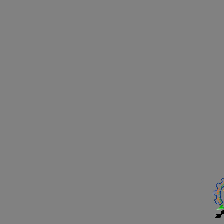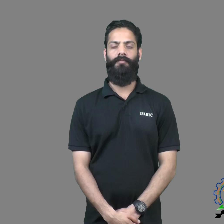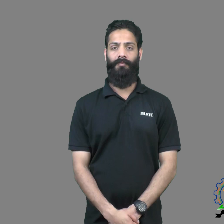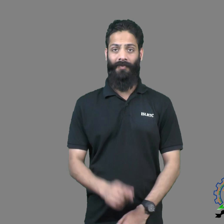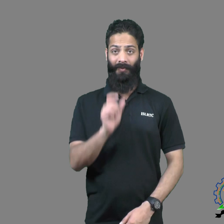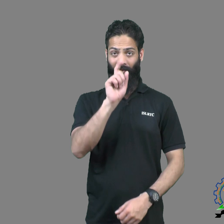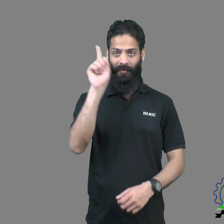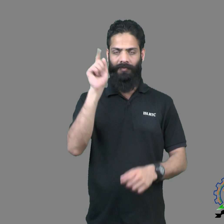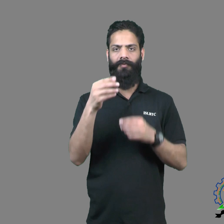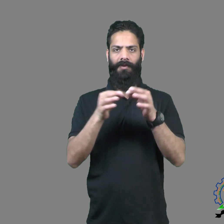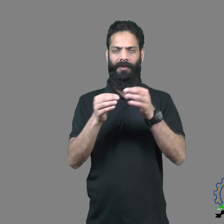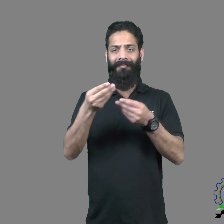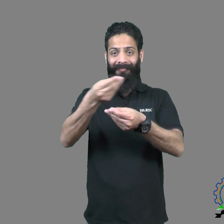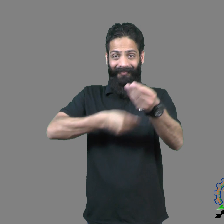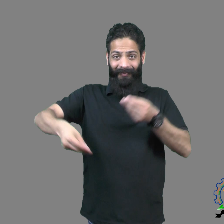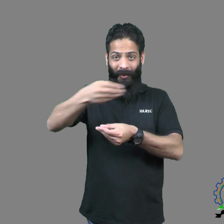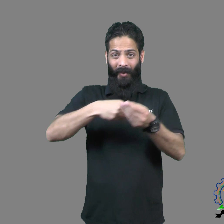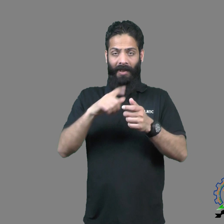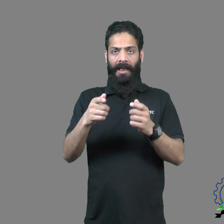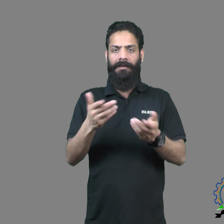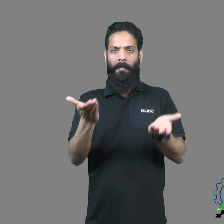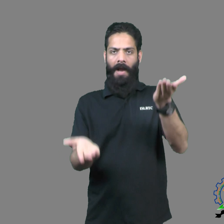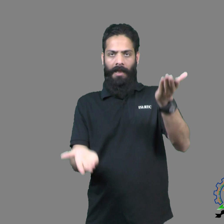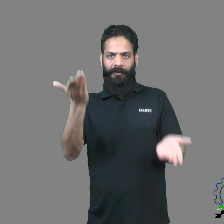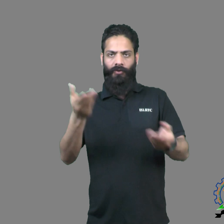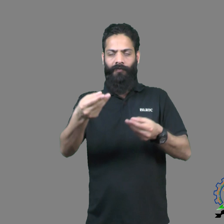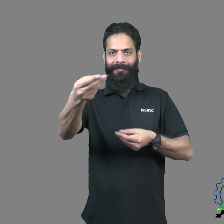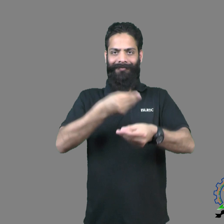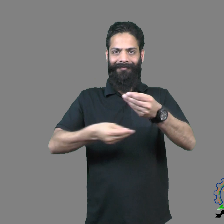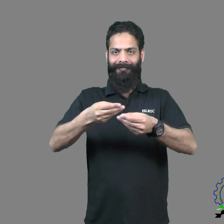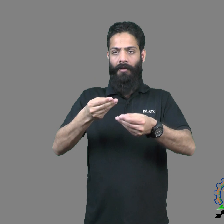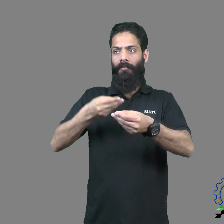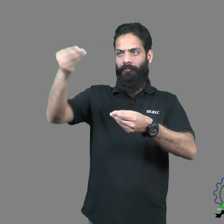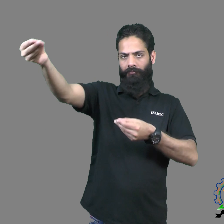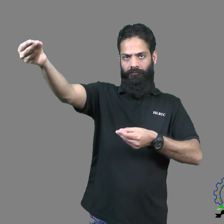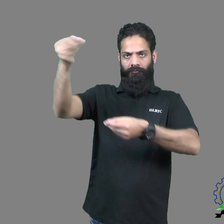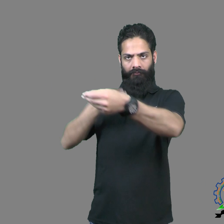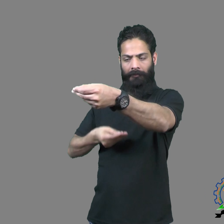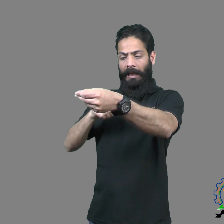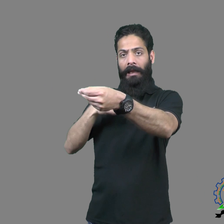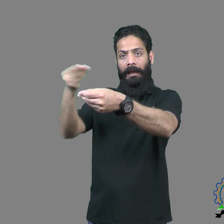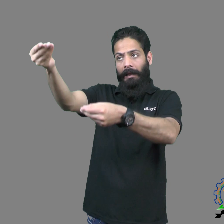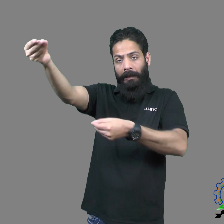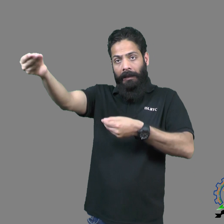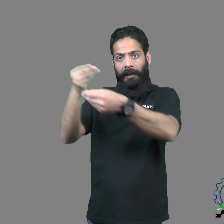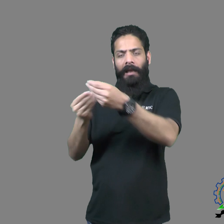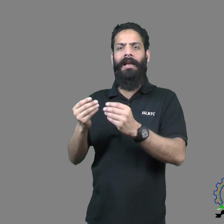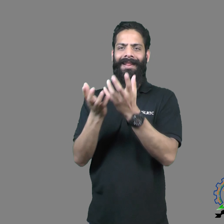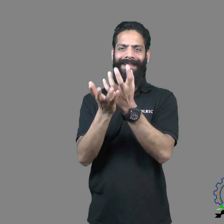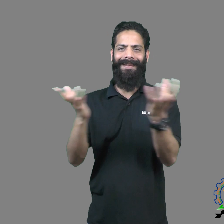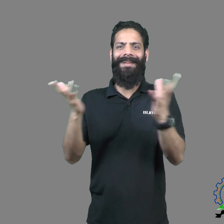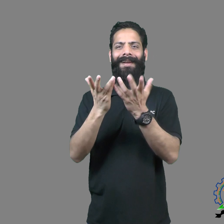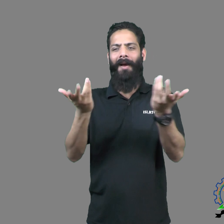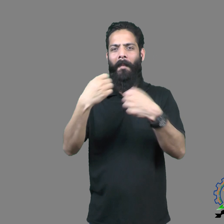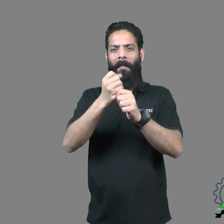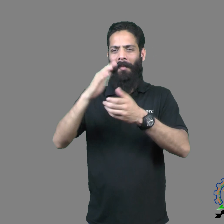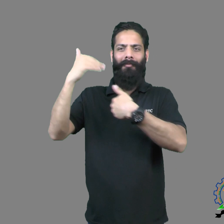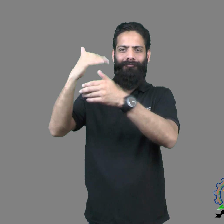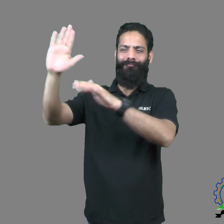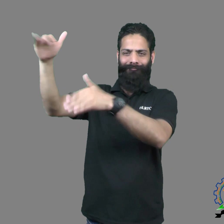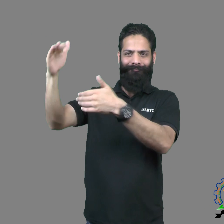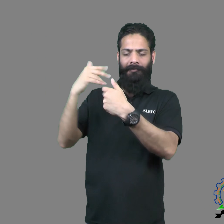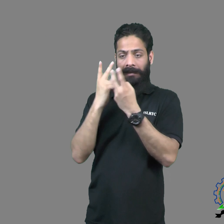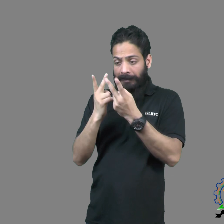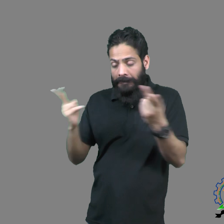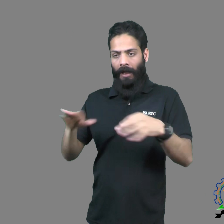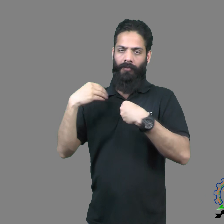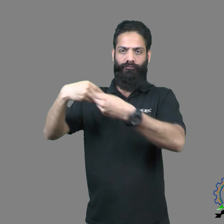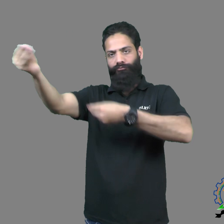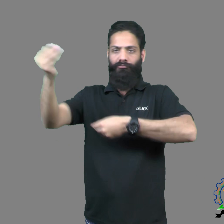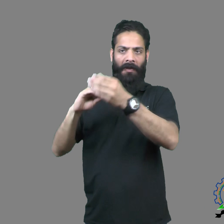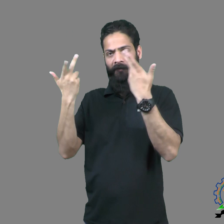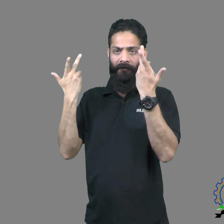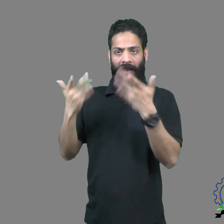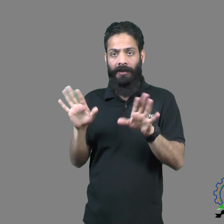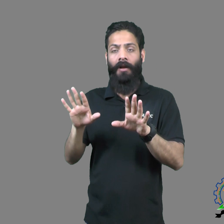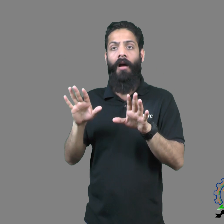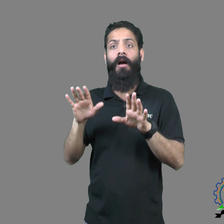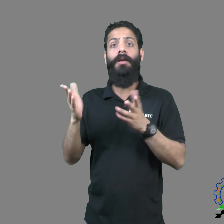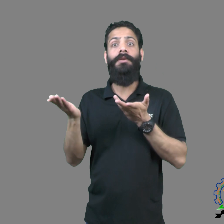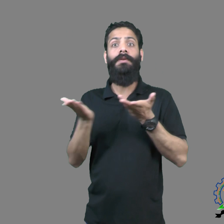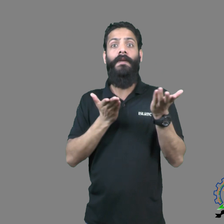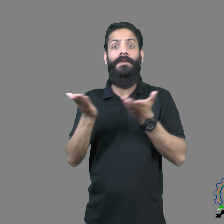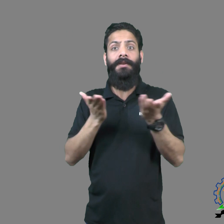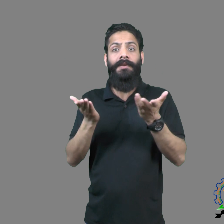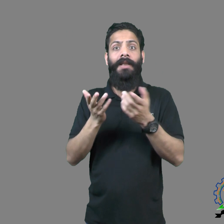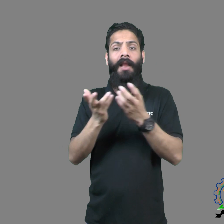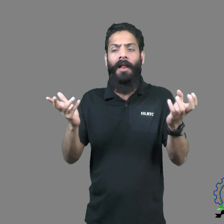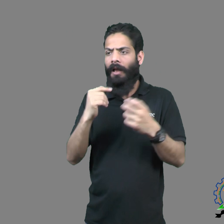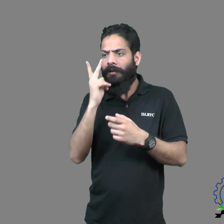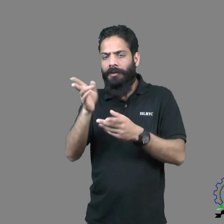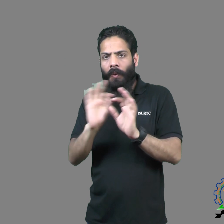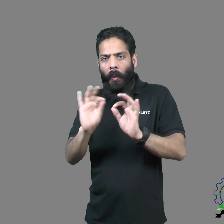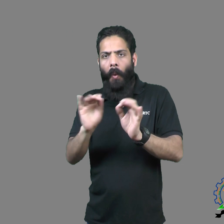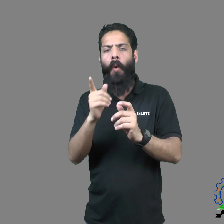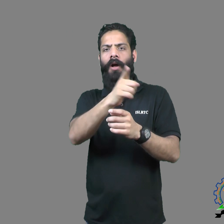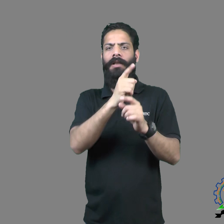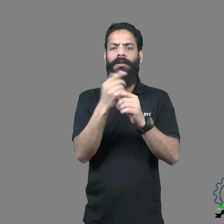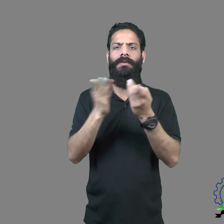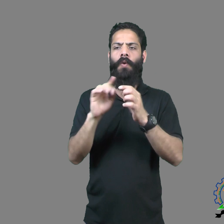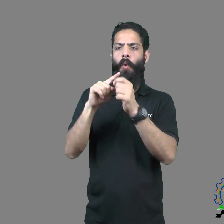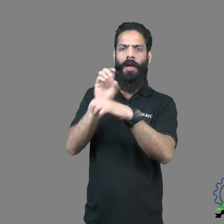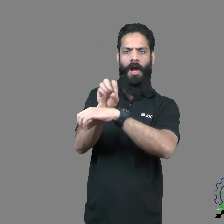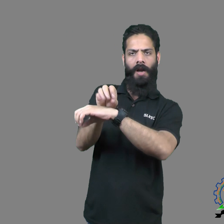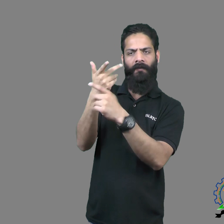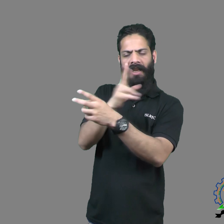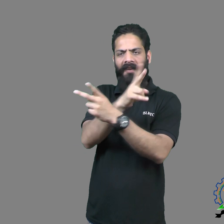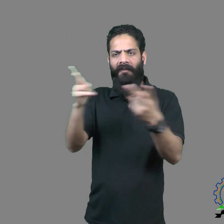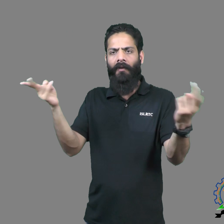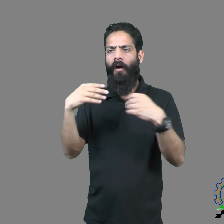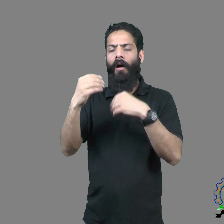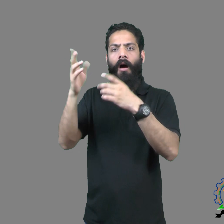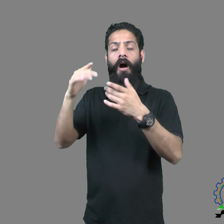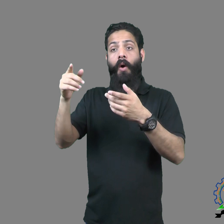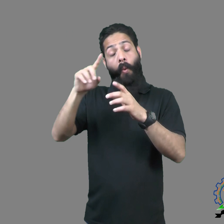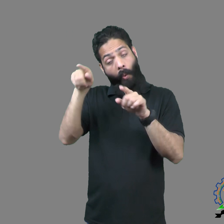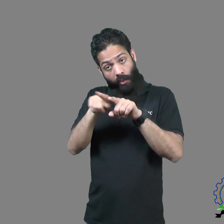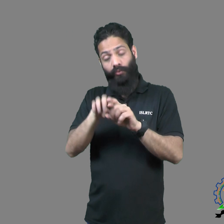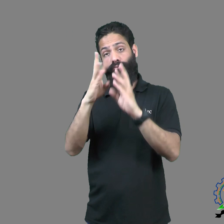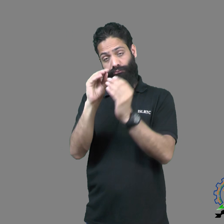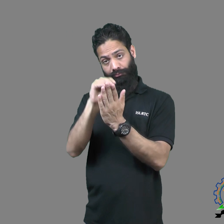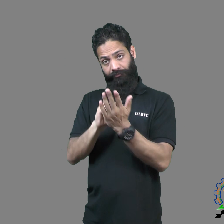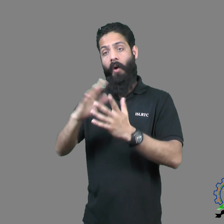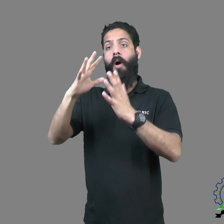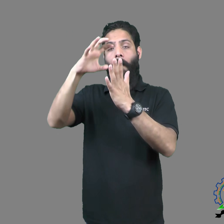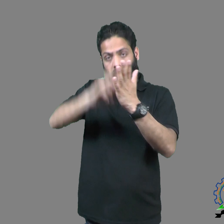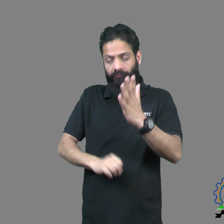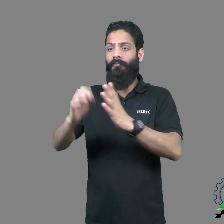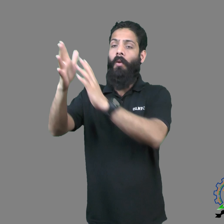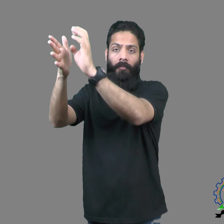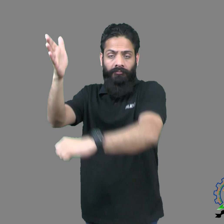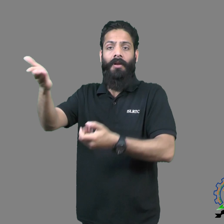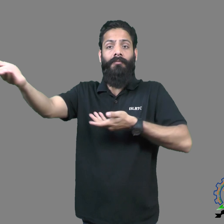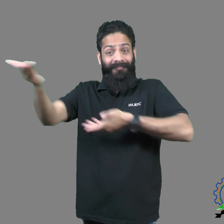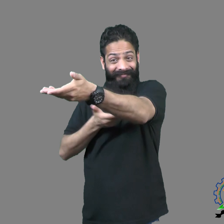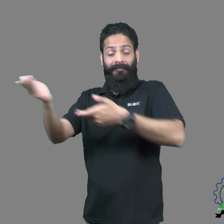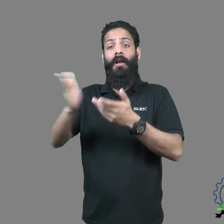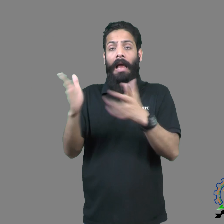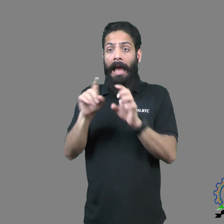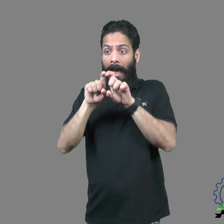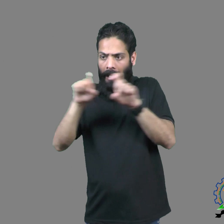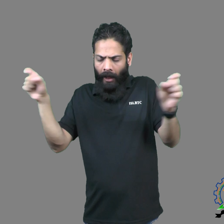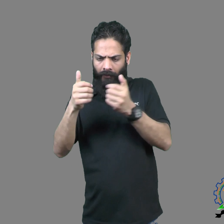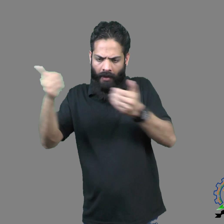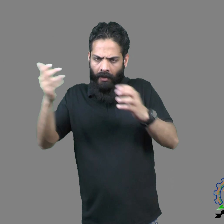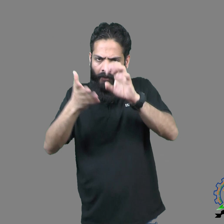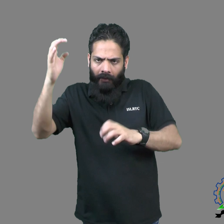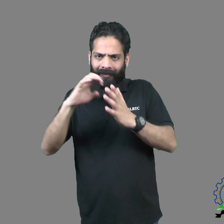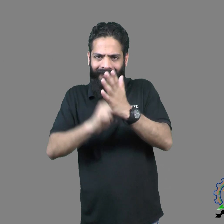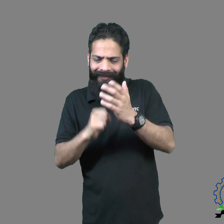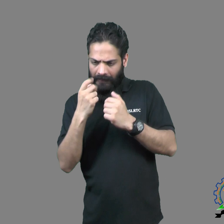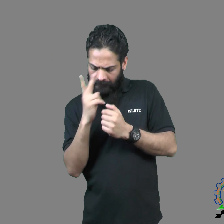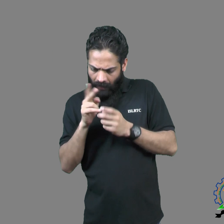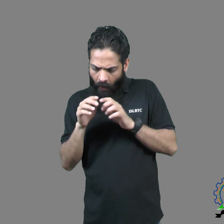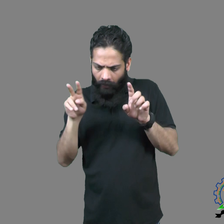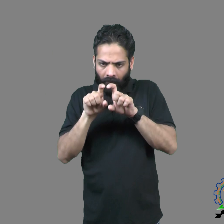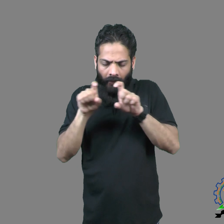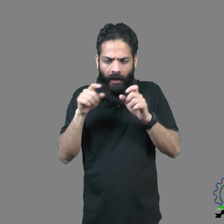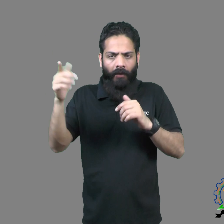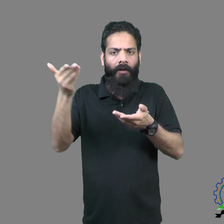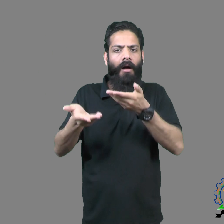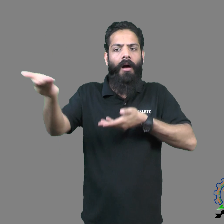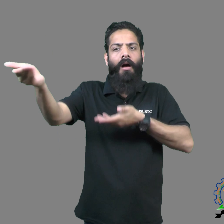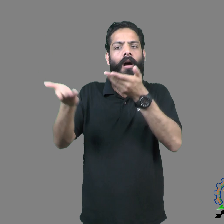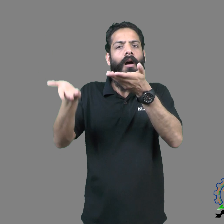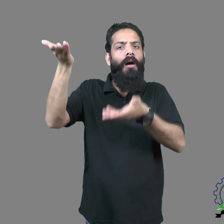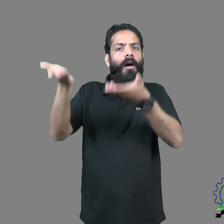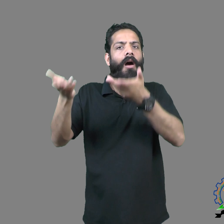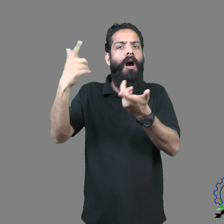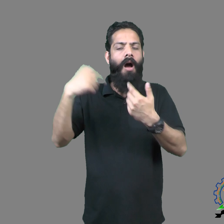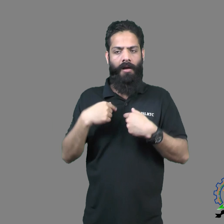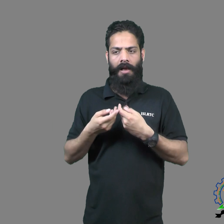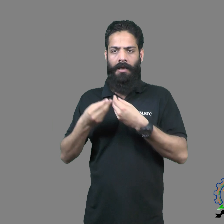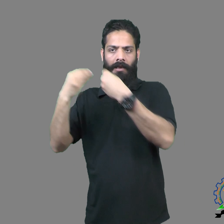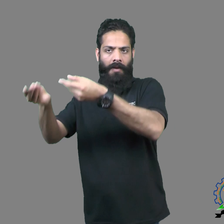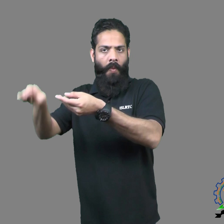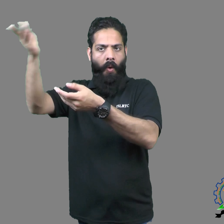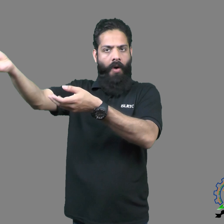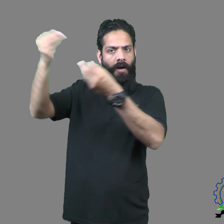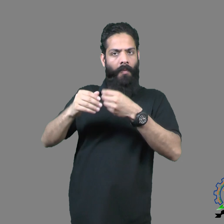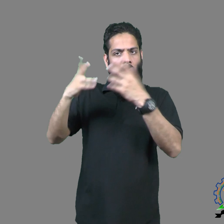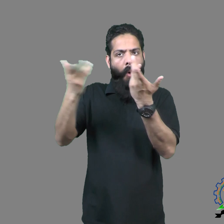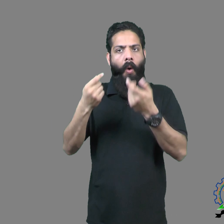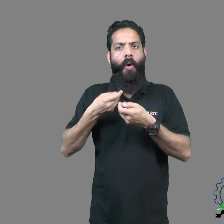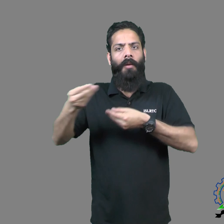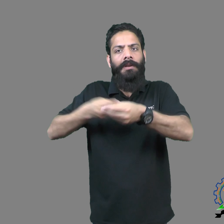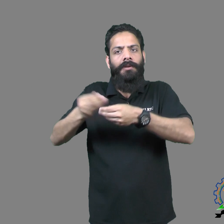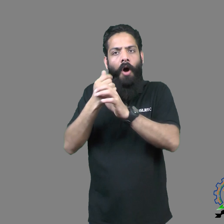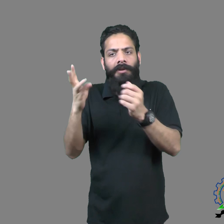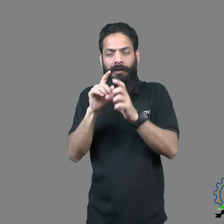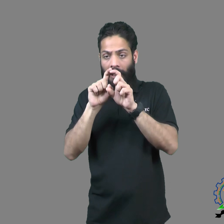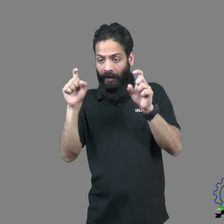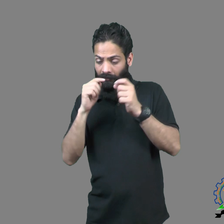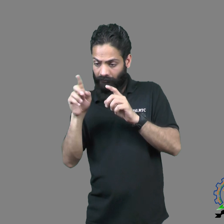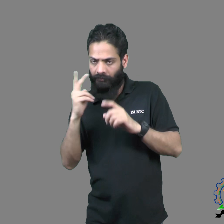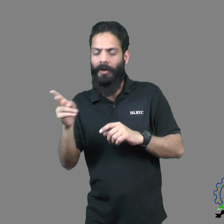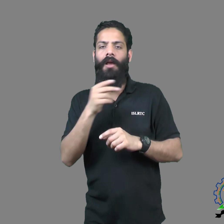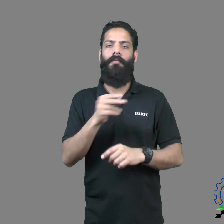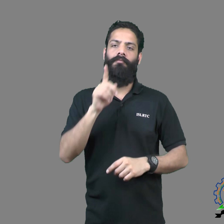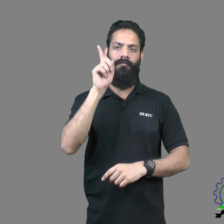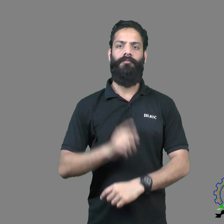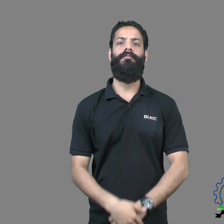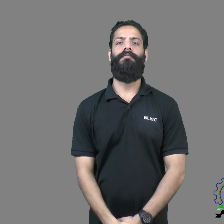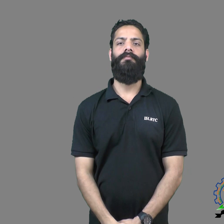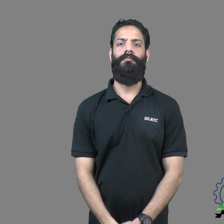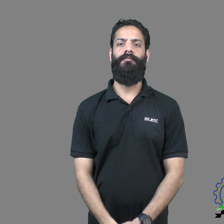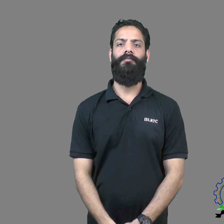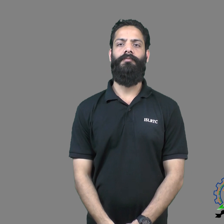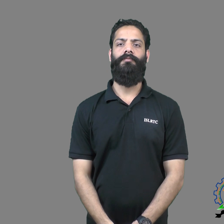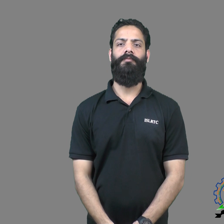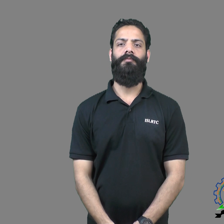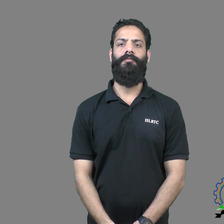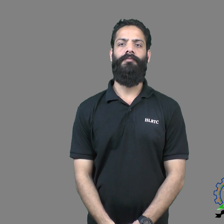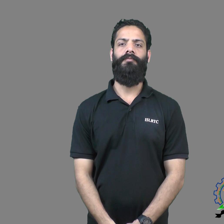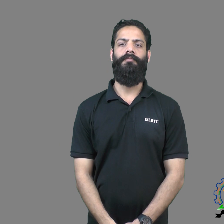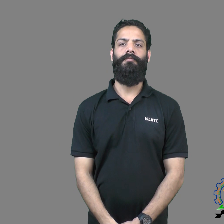Balance of Trade